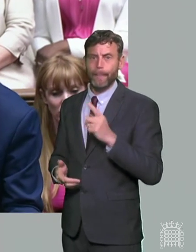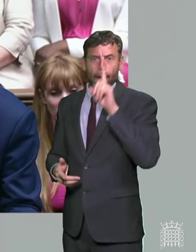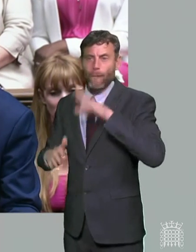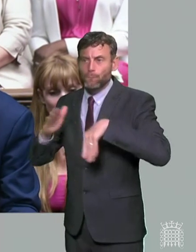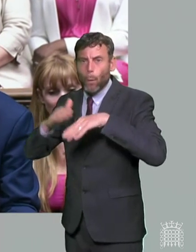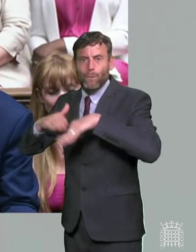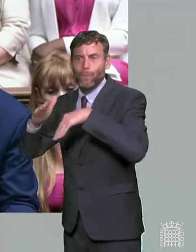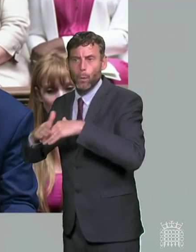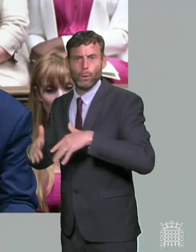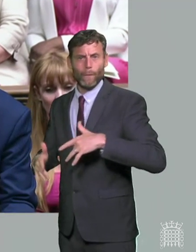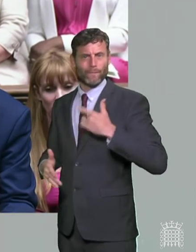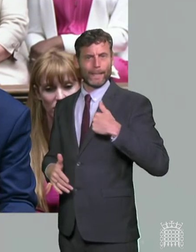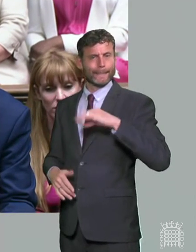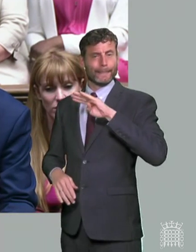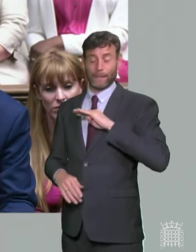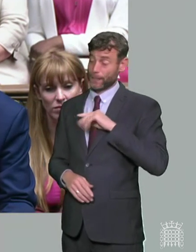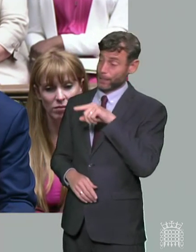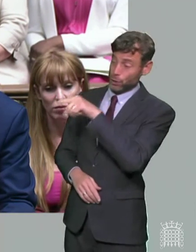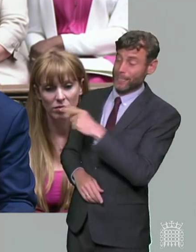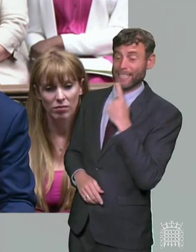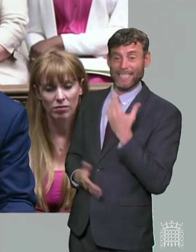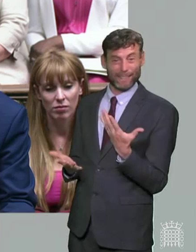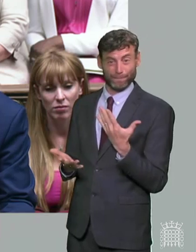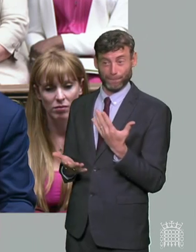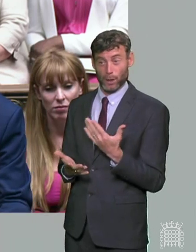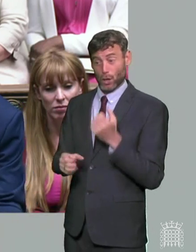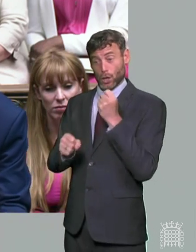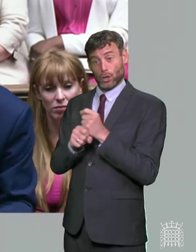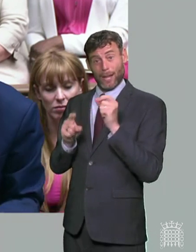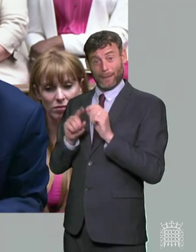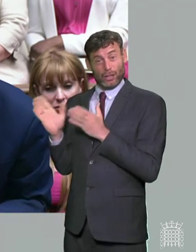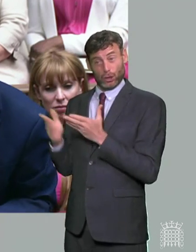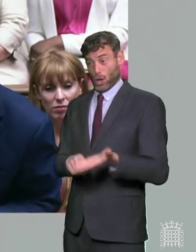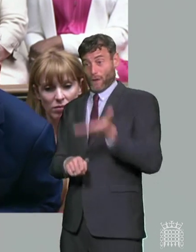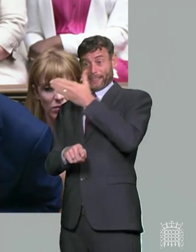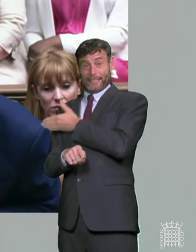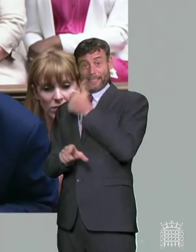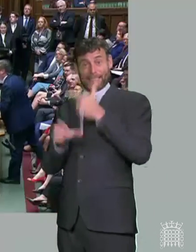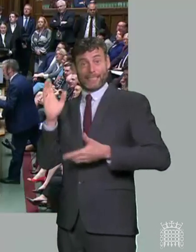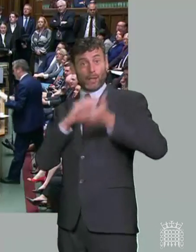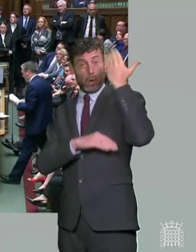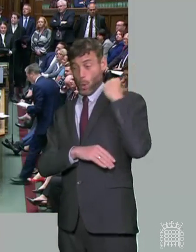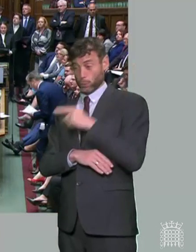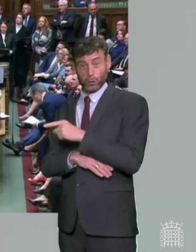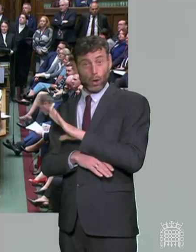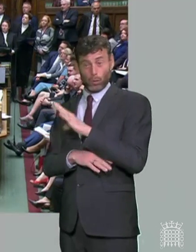If GP provision was “wanting and inadequate” before the pandemic, what is it now?